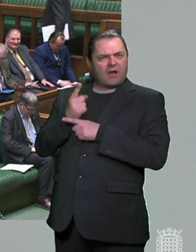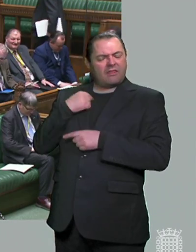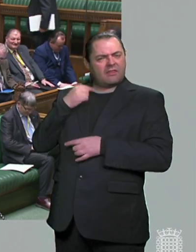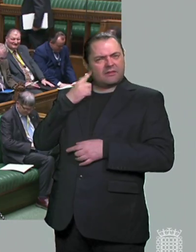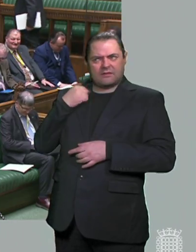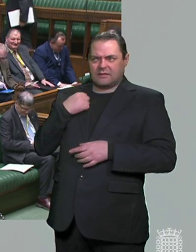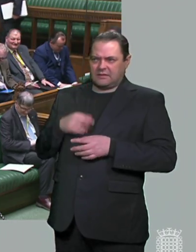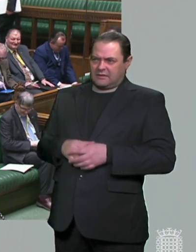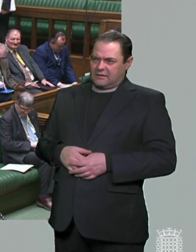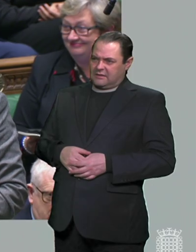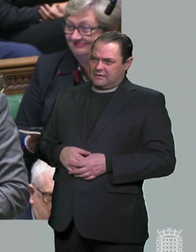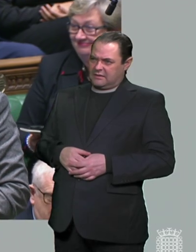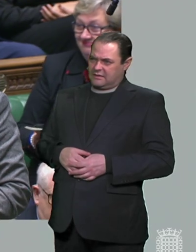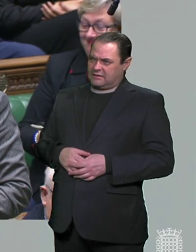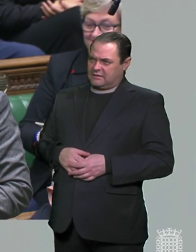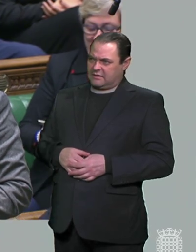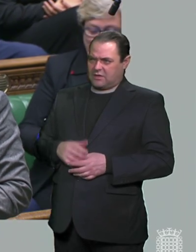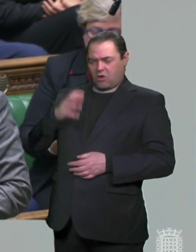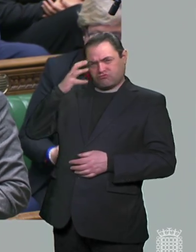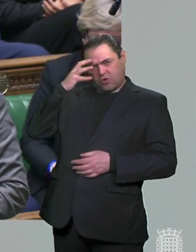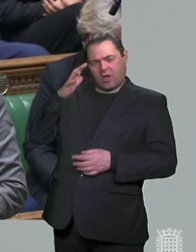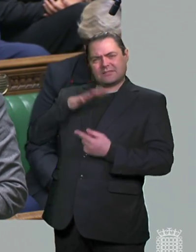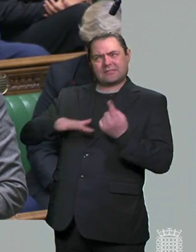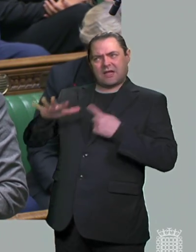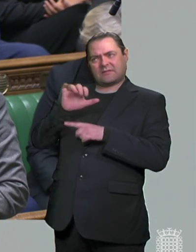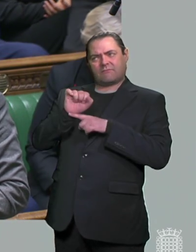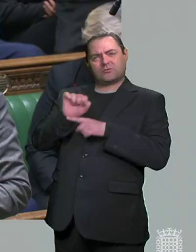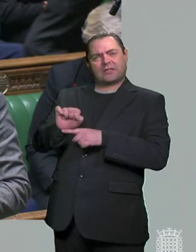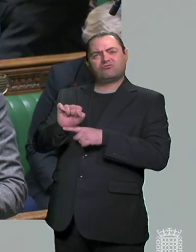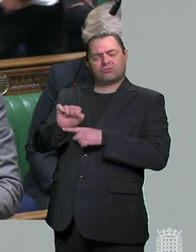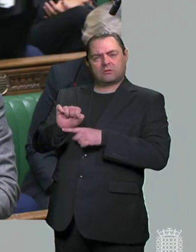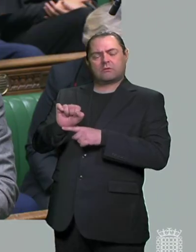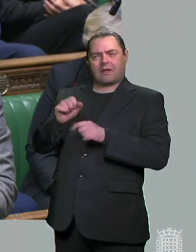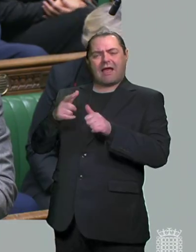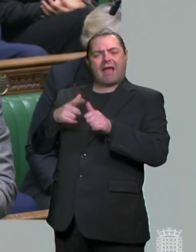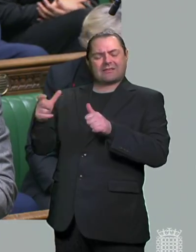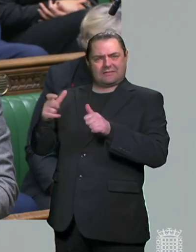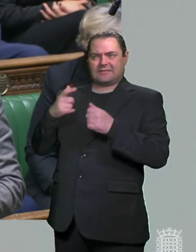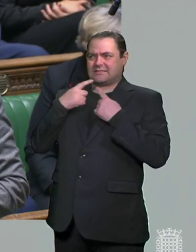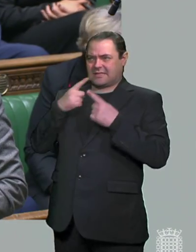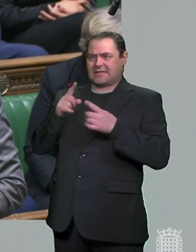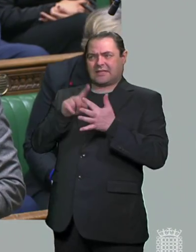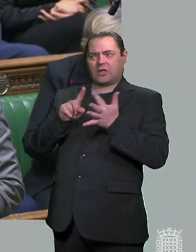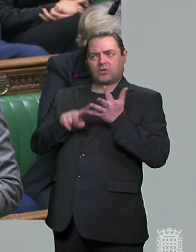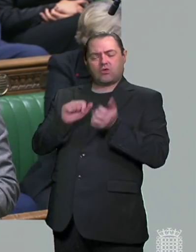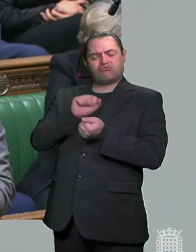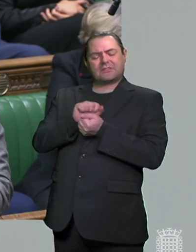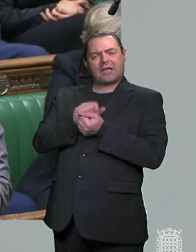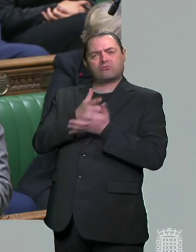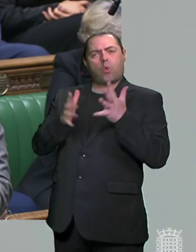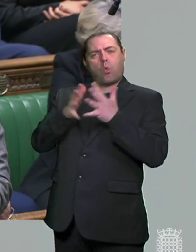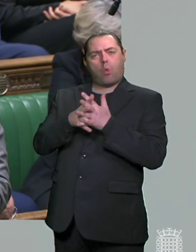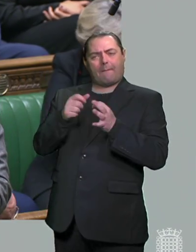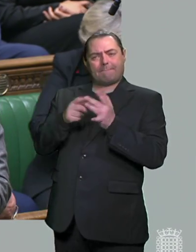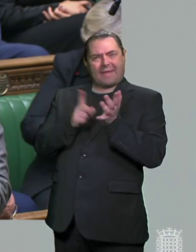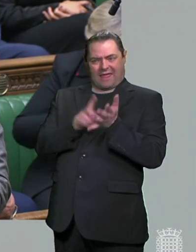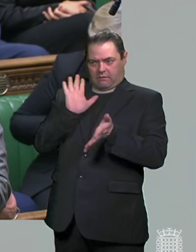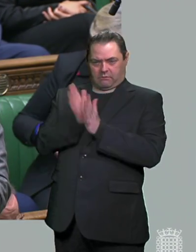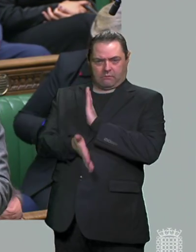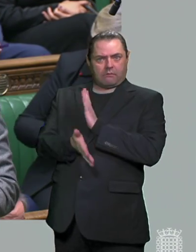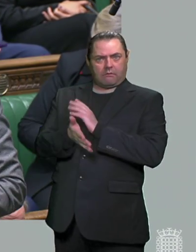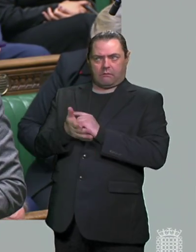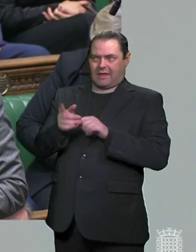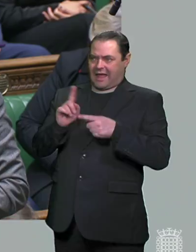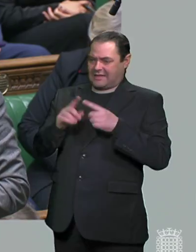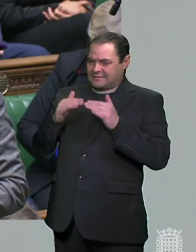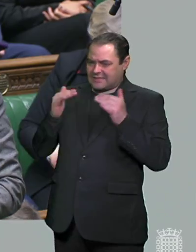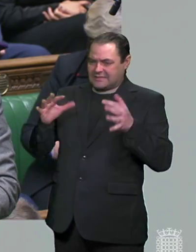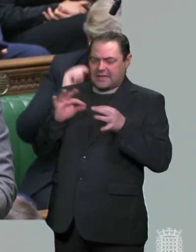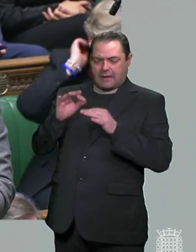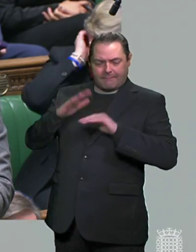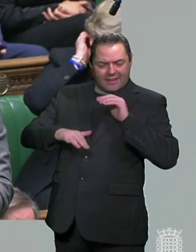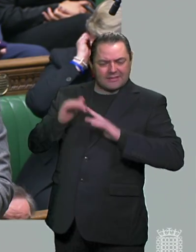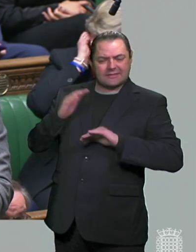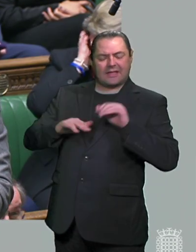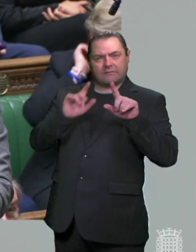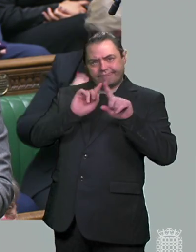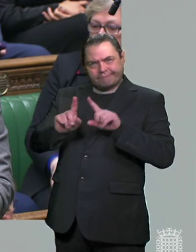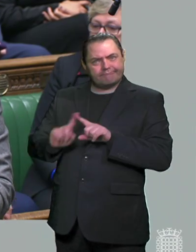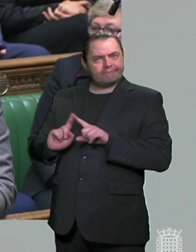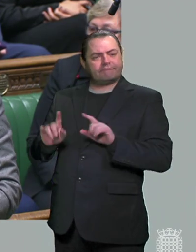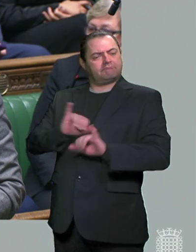The Royal Society for the Prevention of Accidents has warned not only that the Bill threatens economic harm, but that weakened safety standards on construction and other work sites risk the loss of life and limb.